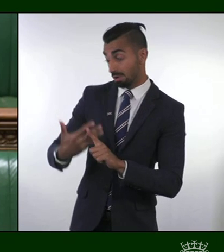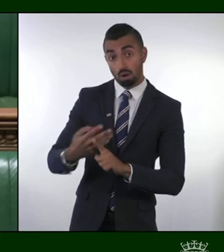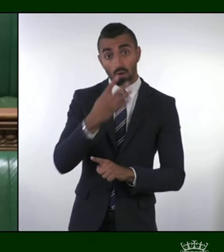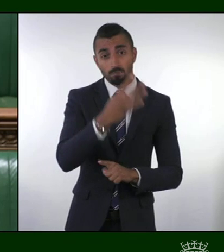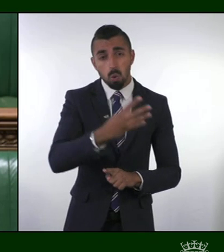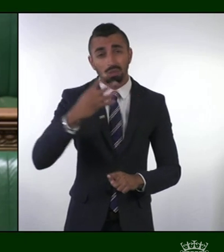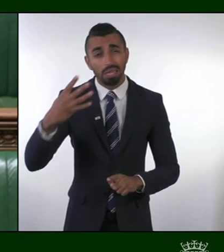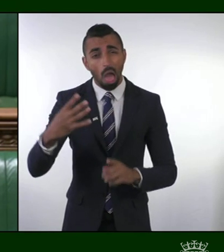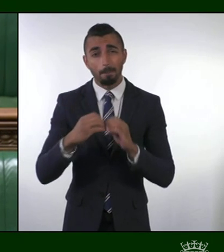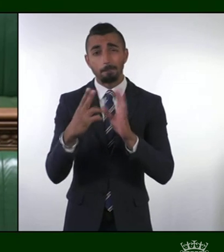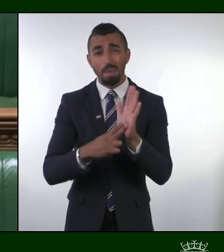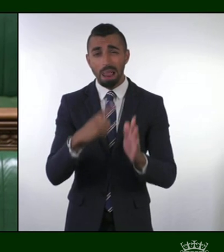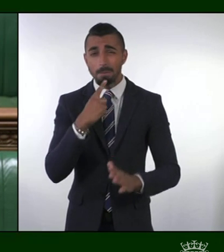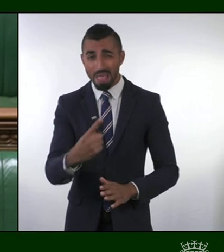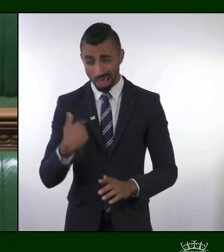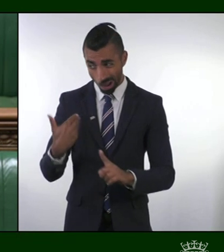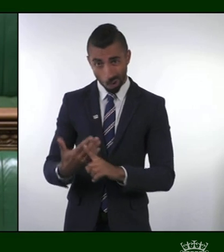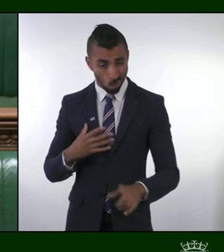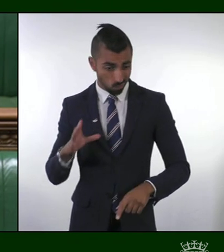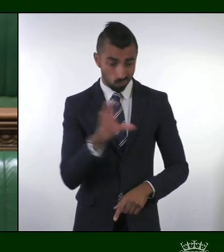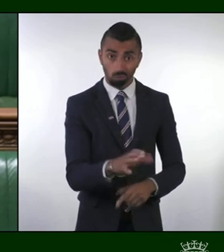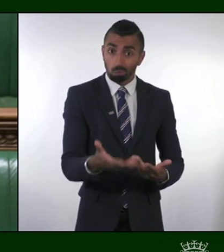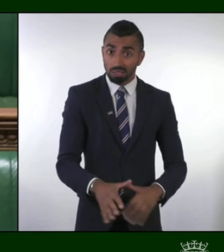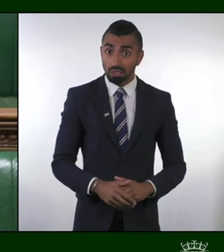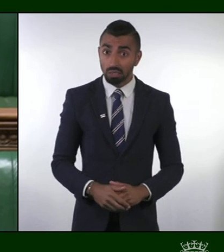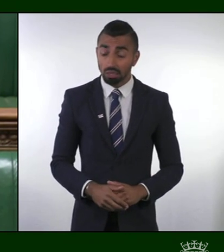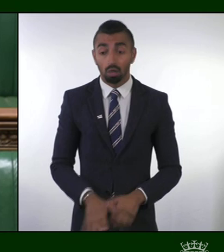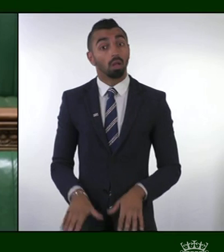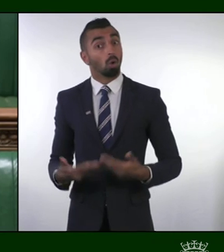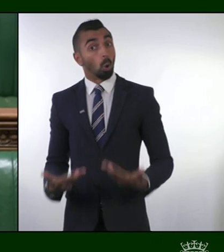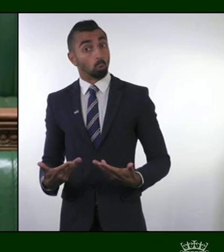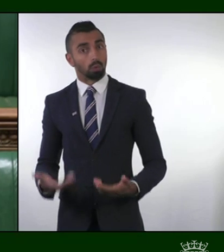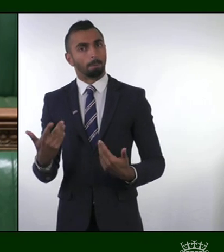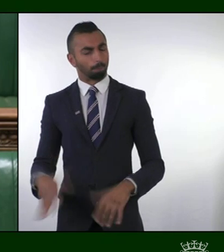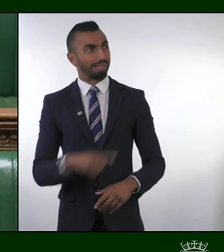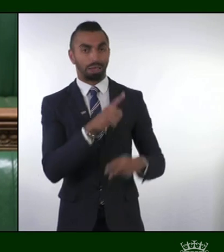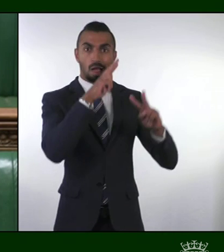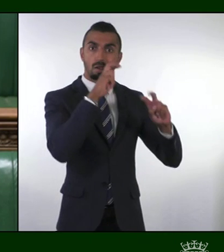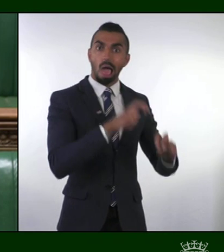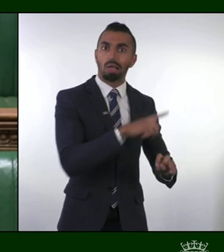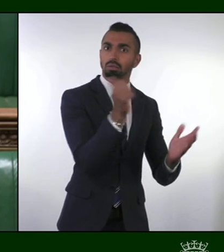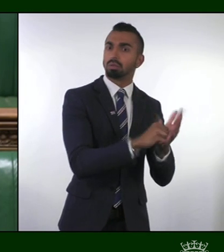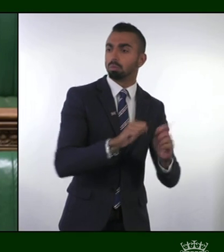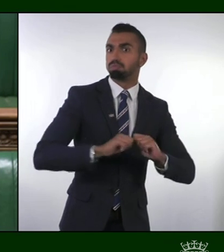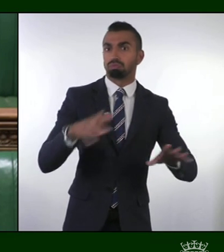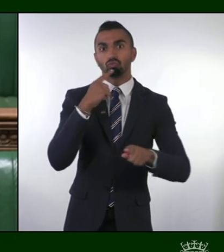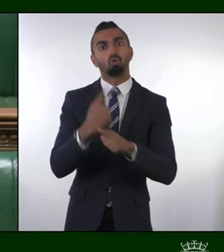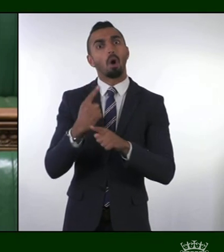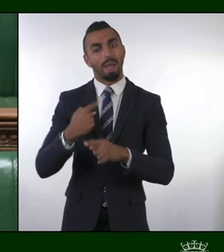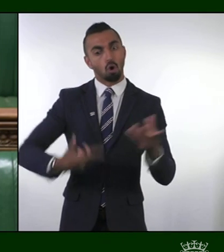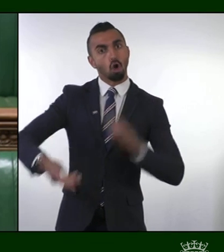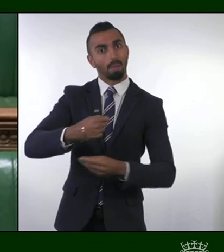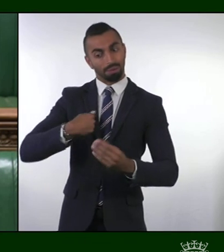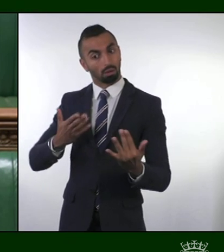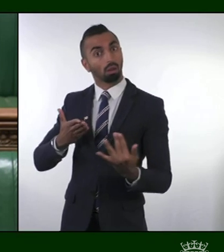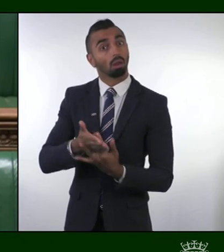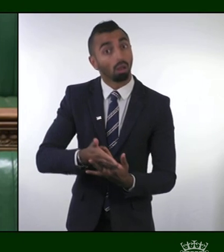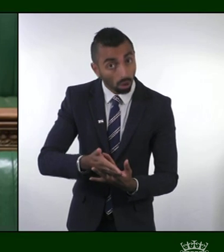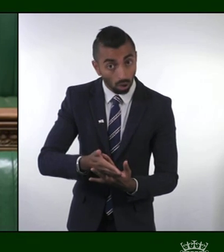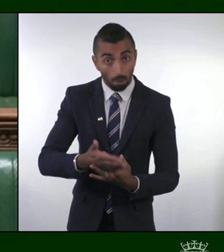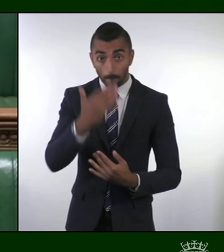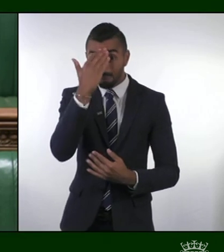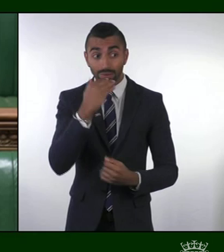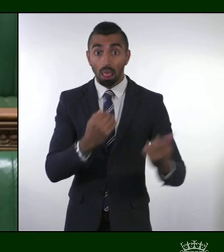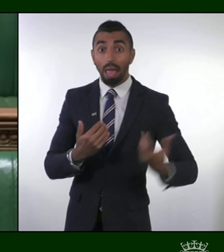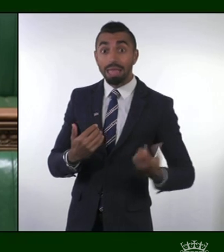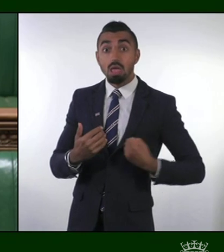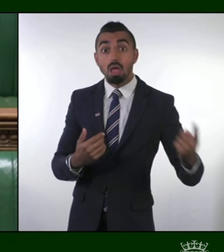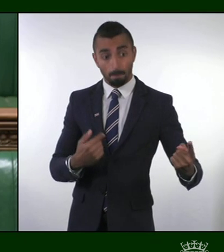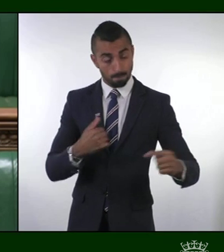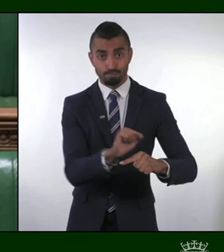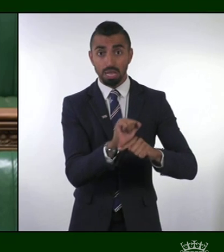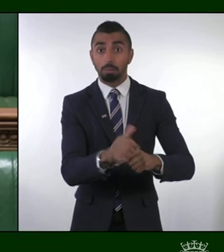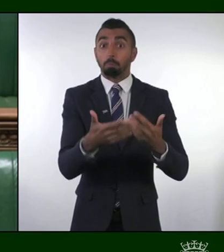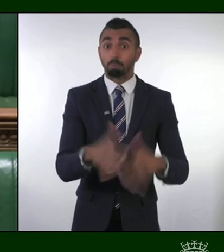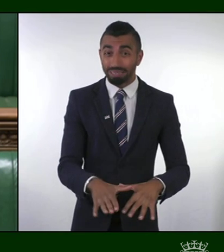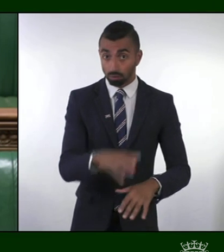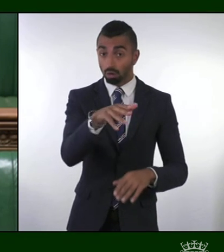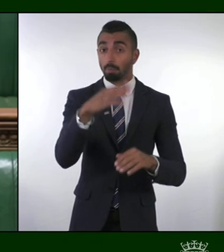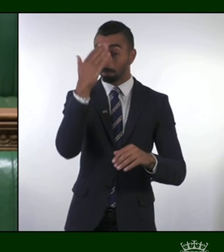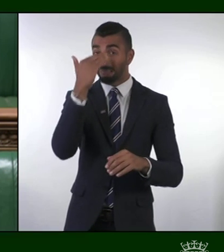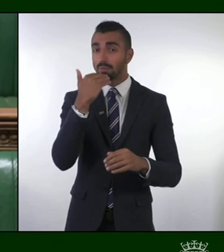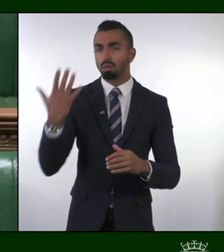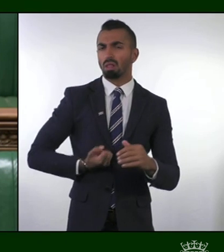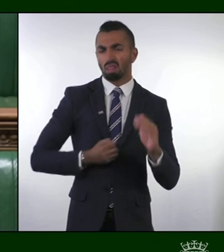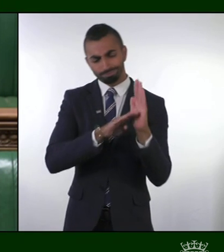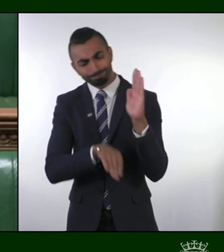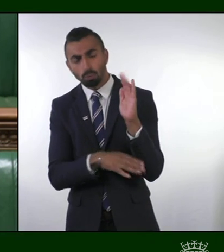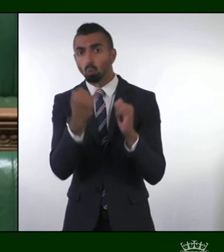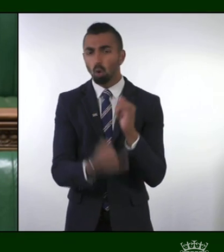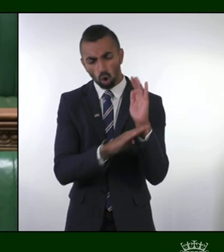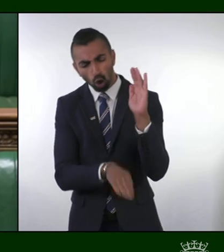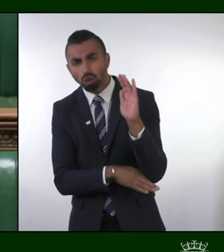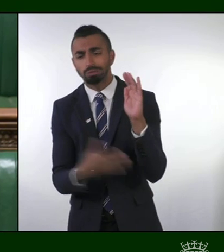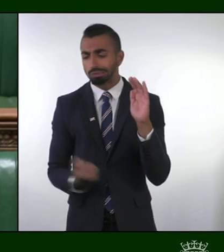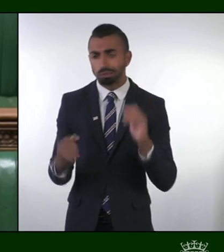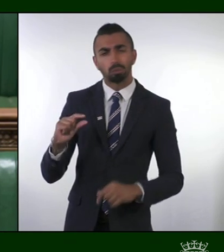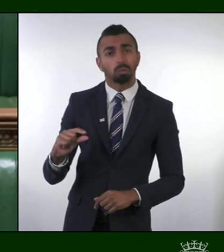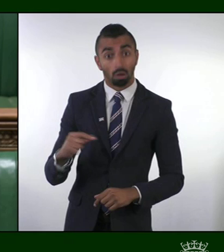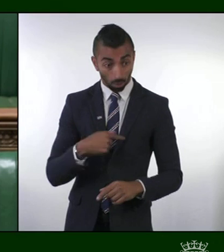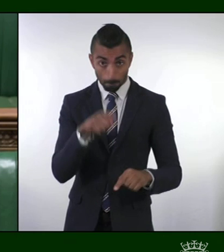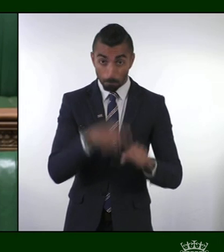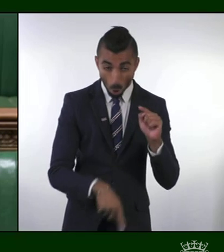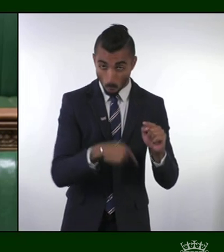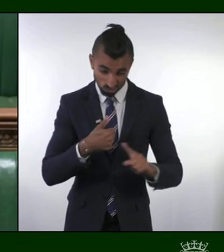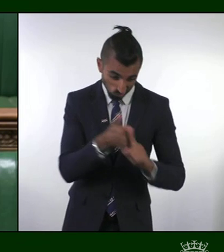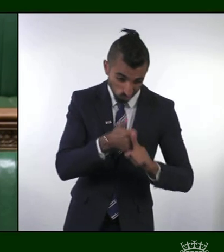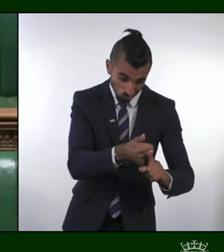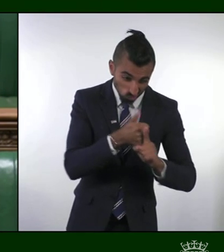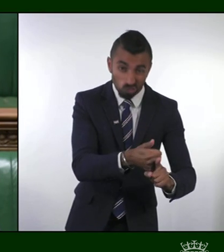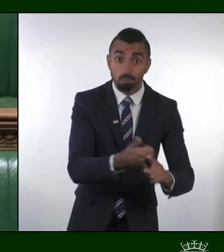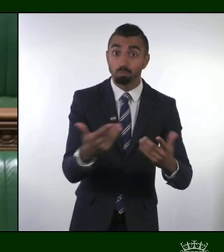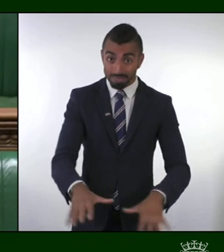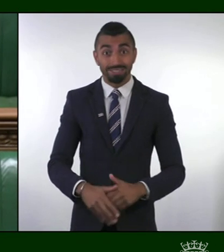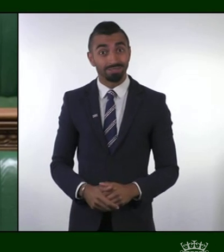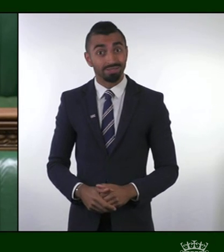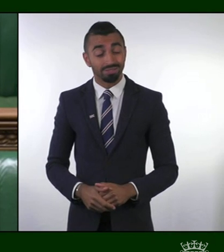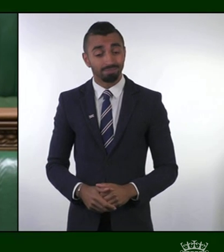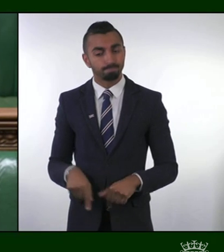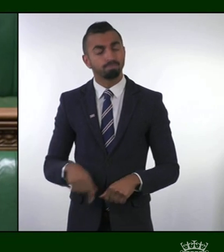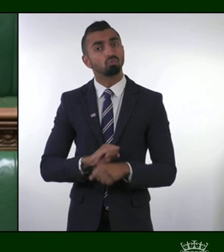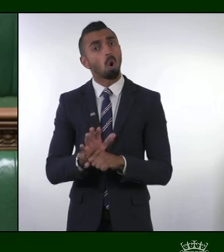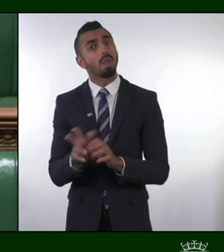Analysis I am publishing today shows that our interventions significantly protected people’s incomes, with the least well off in society supported the most, and this crisis has highlighted the special bond which holds our country together.